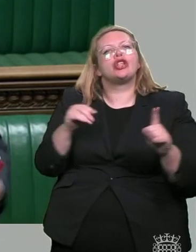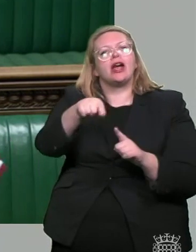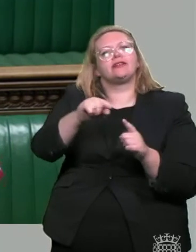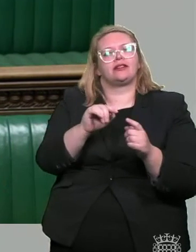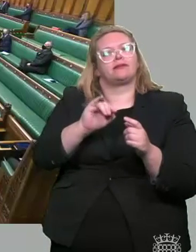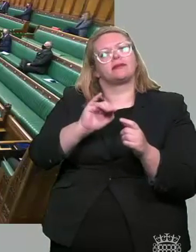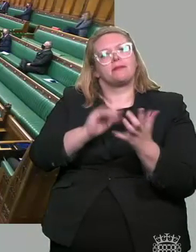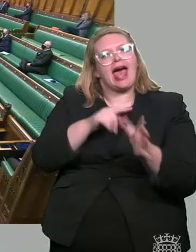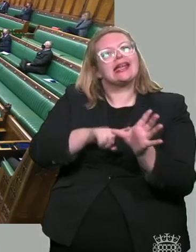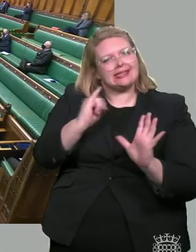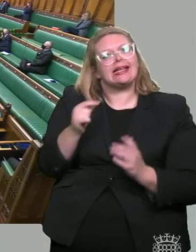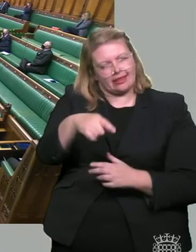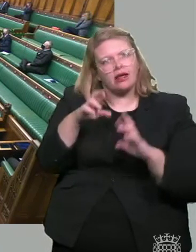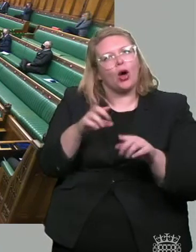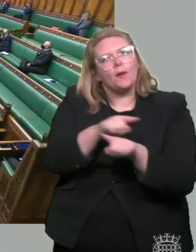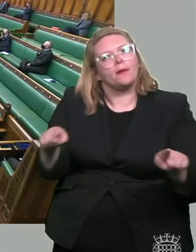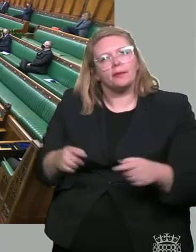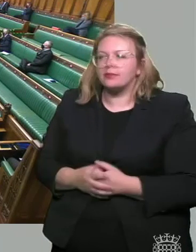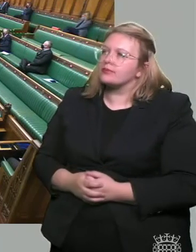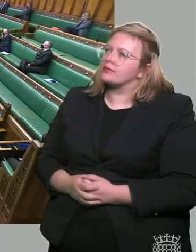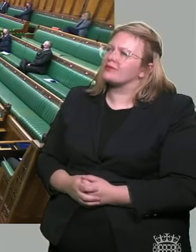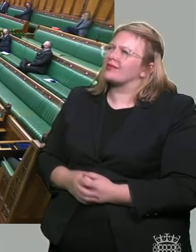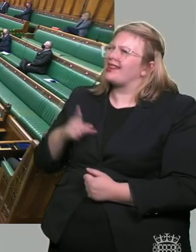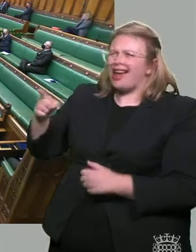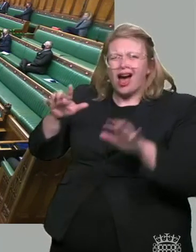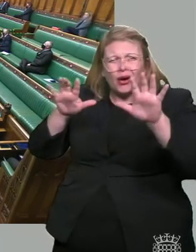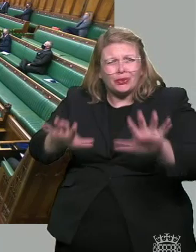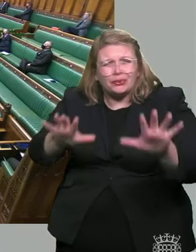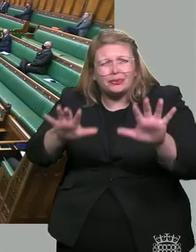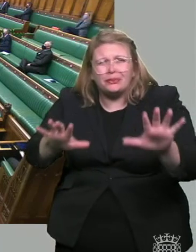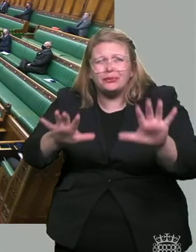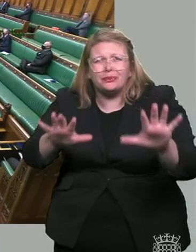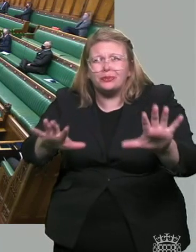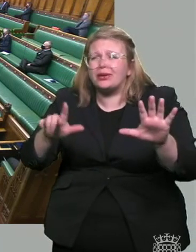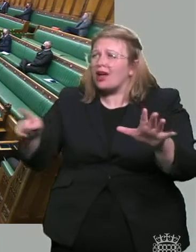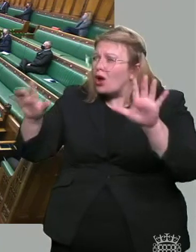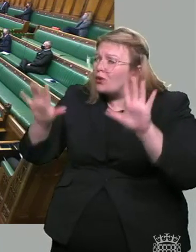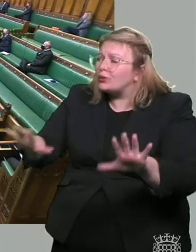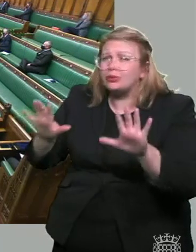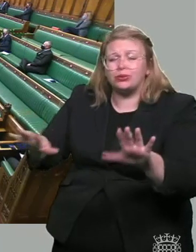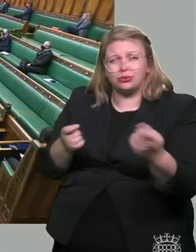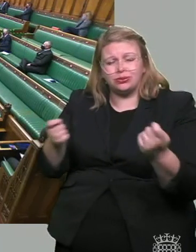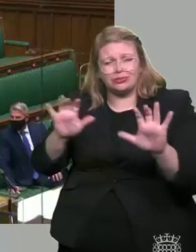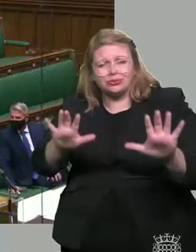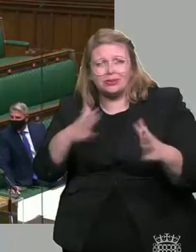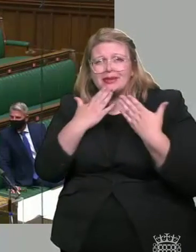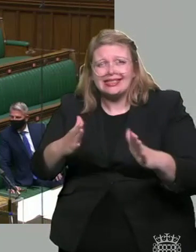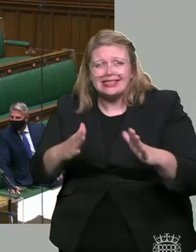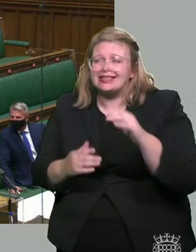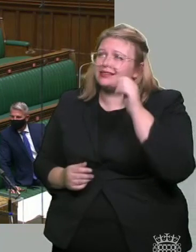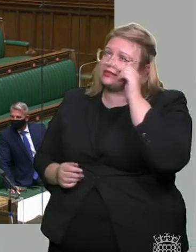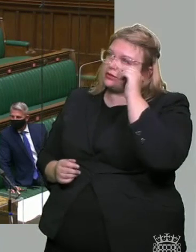Order. Let us see if we can calm it down a little.